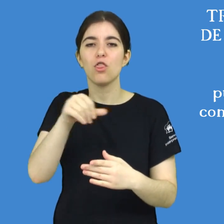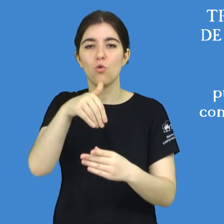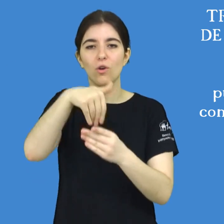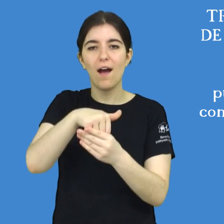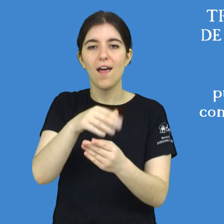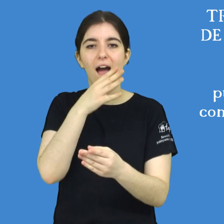dentro